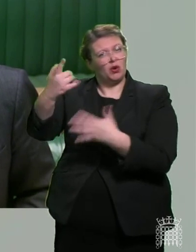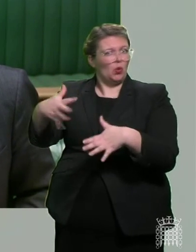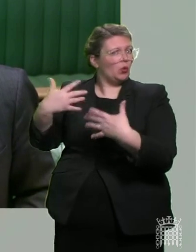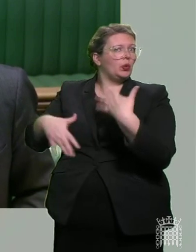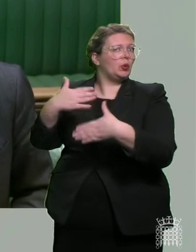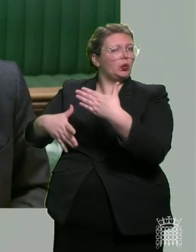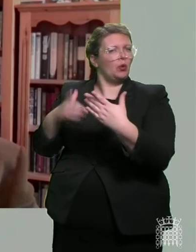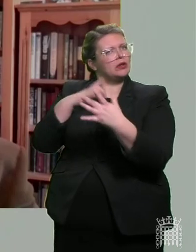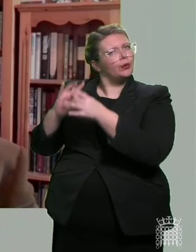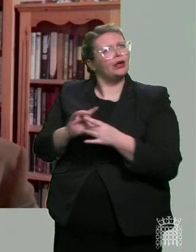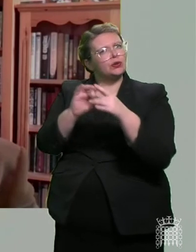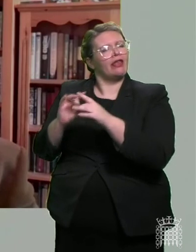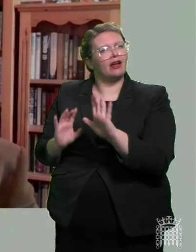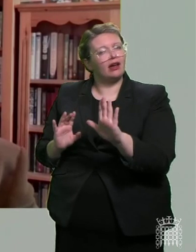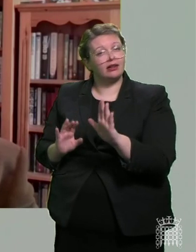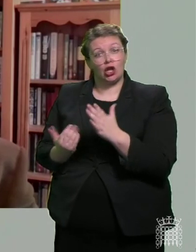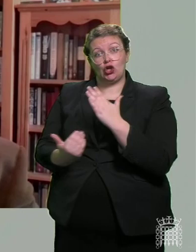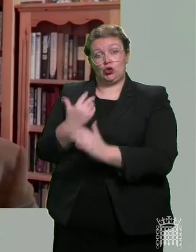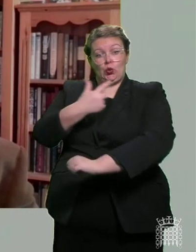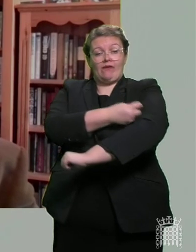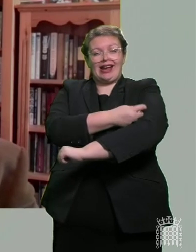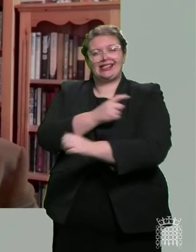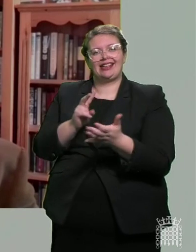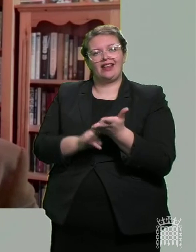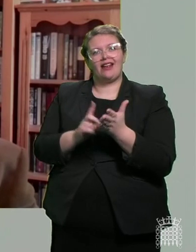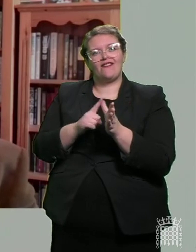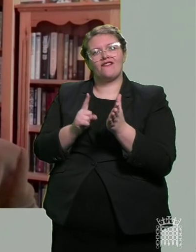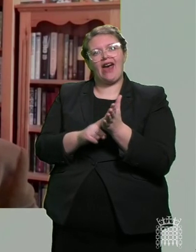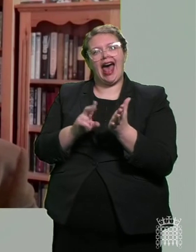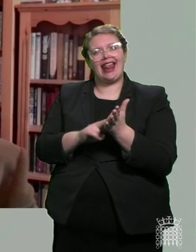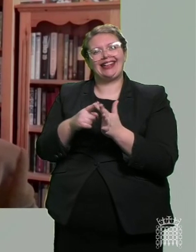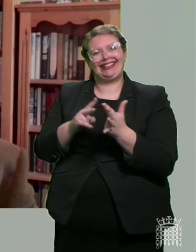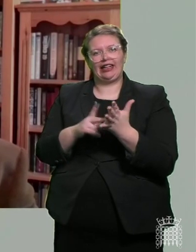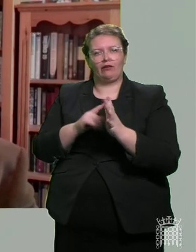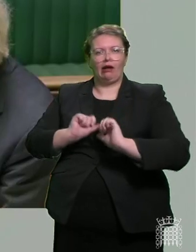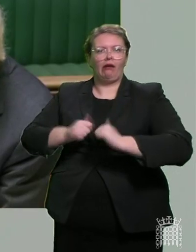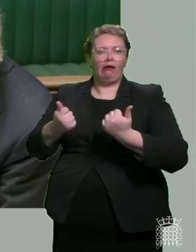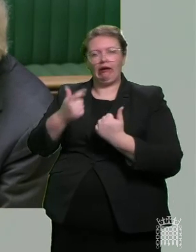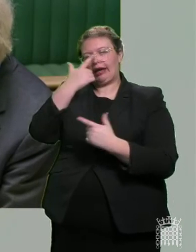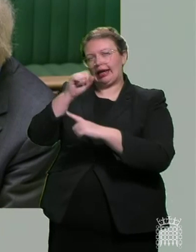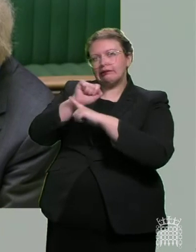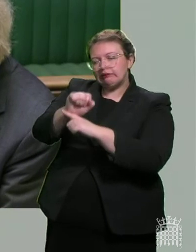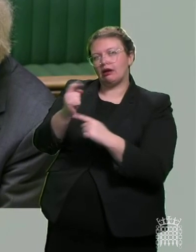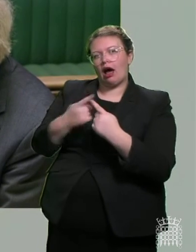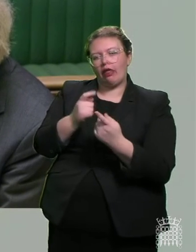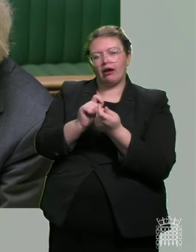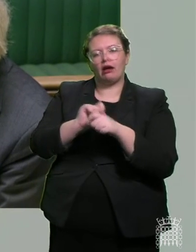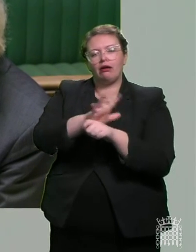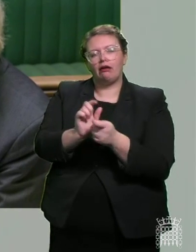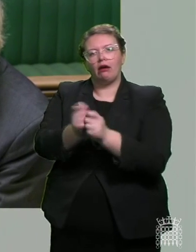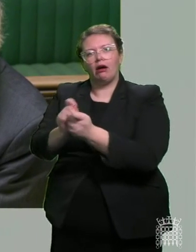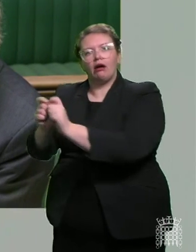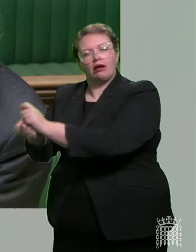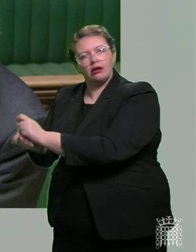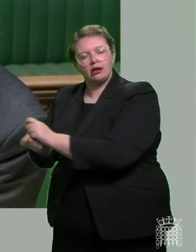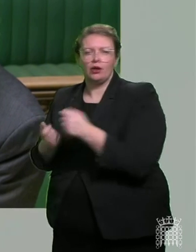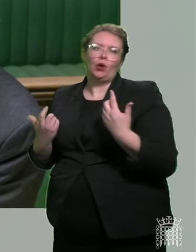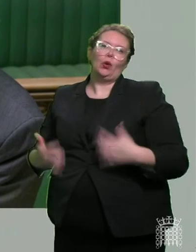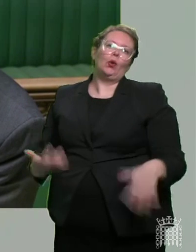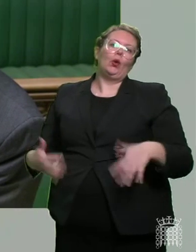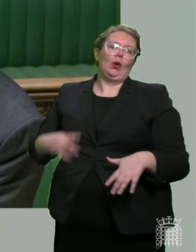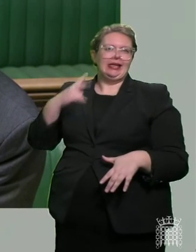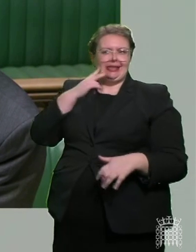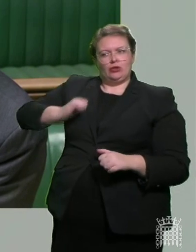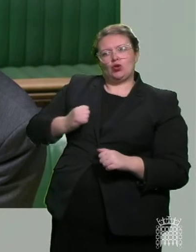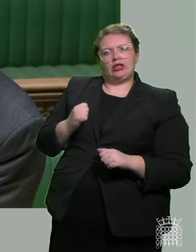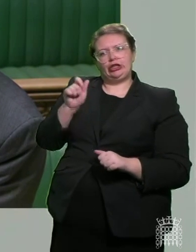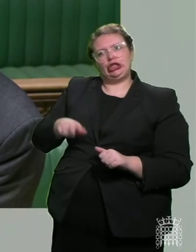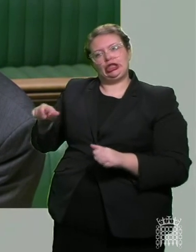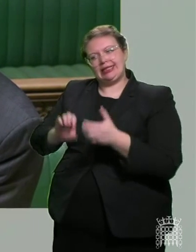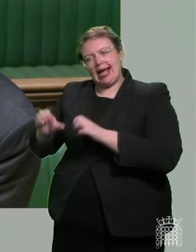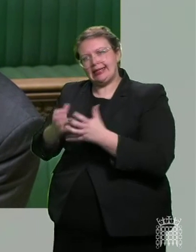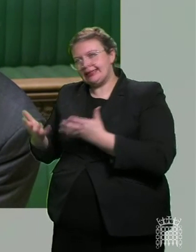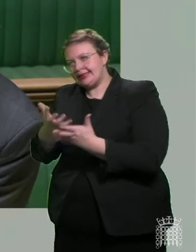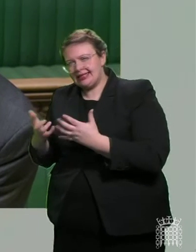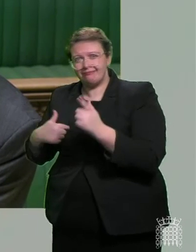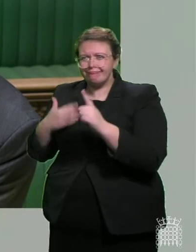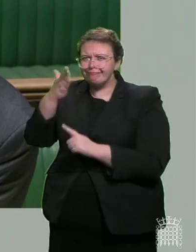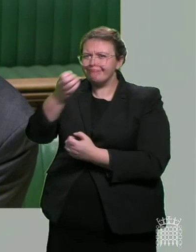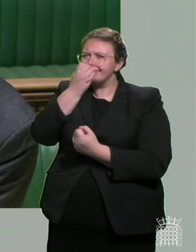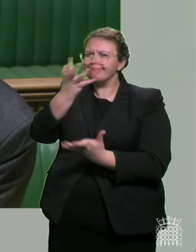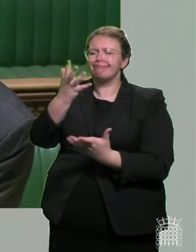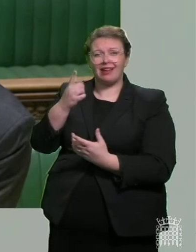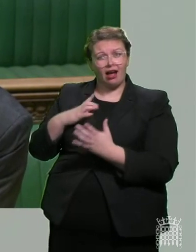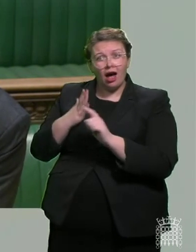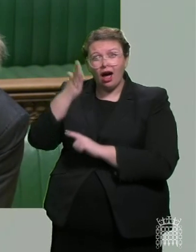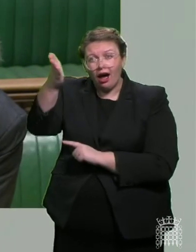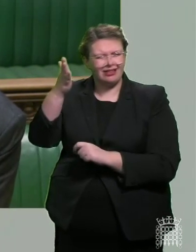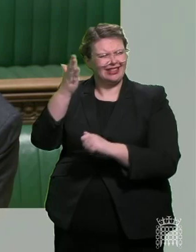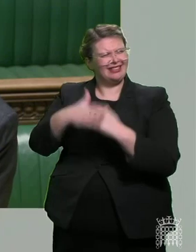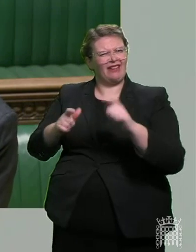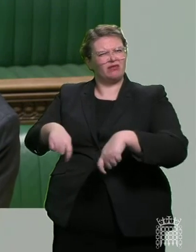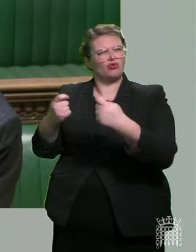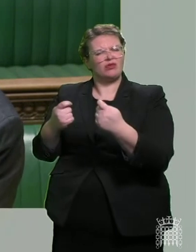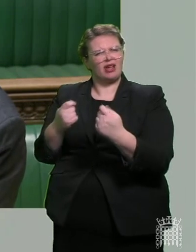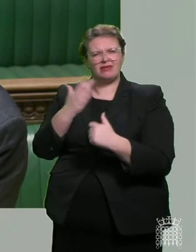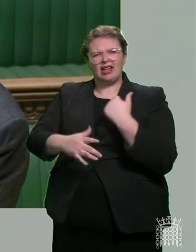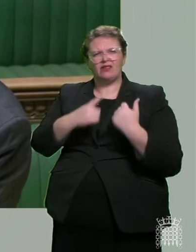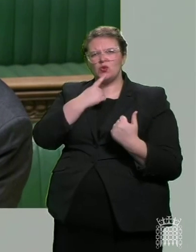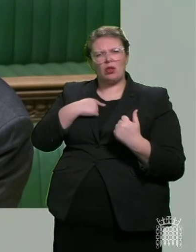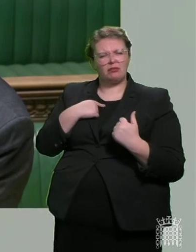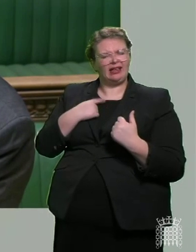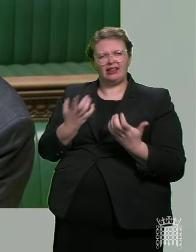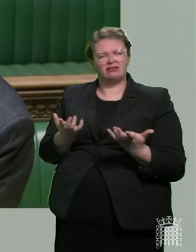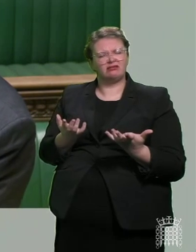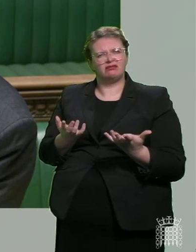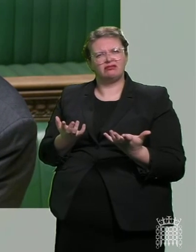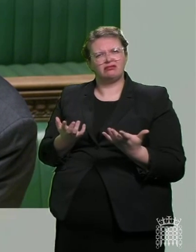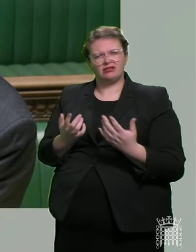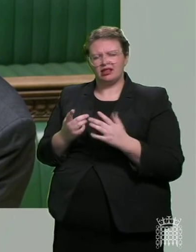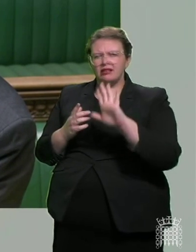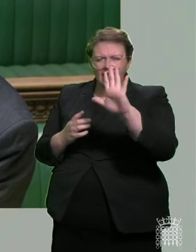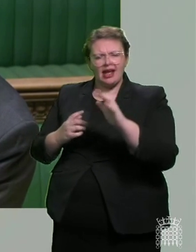That is why, in addition to the £1.6 billion we are putting in to remove the HPL—high-pressure laminate—cladding, we have also set up a £1 billion building safety fund that has already processed over almost 3,000 claims.